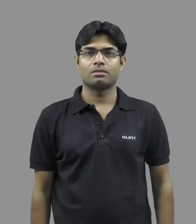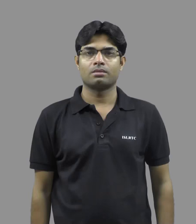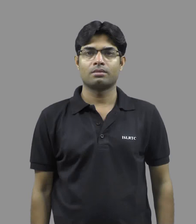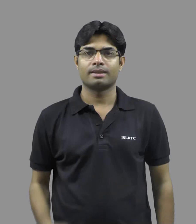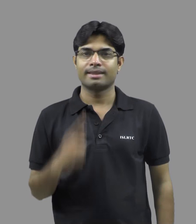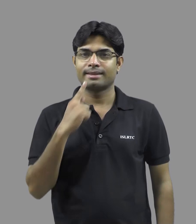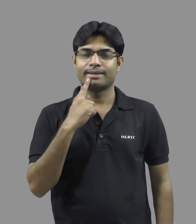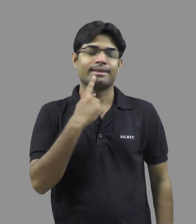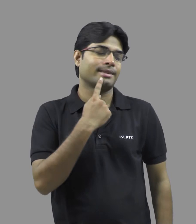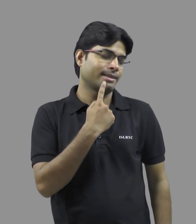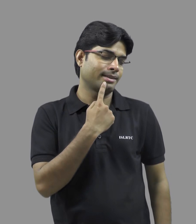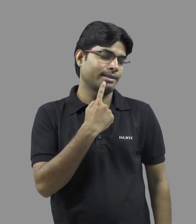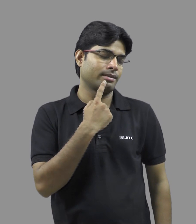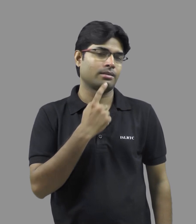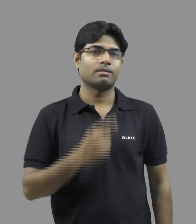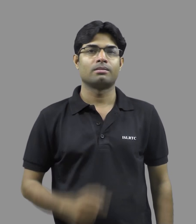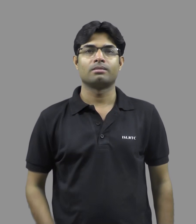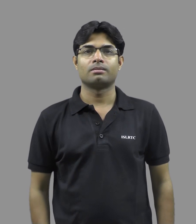Shy